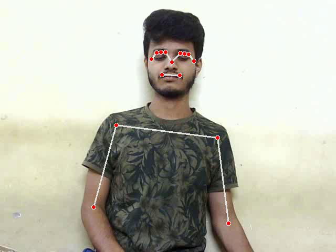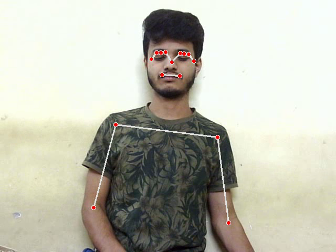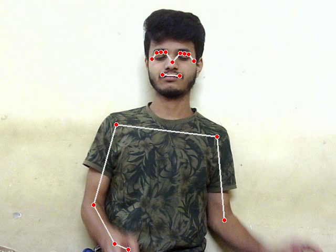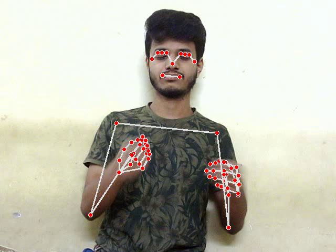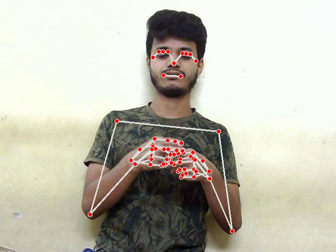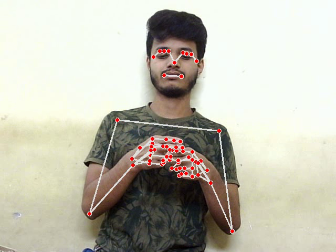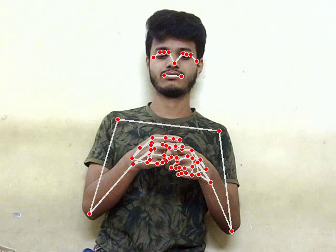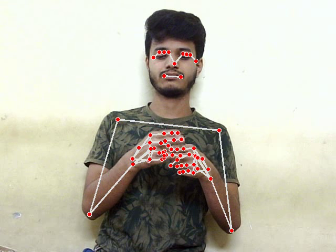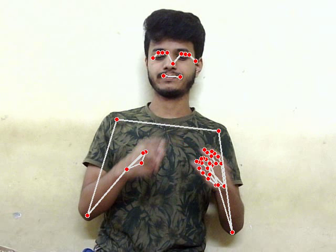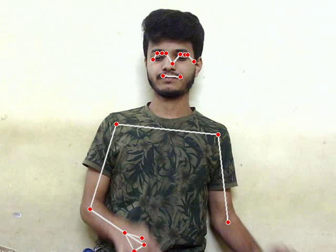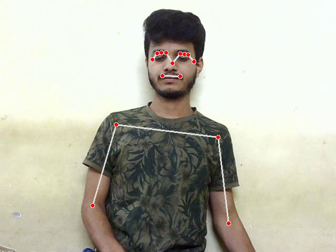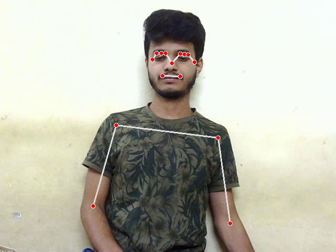name